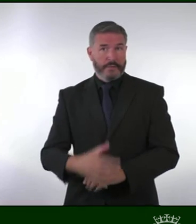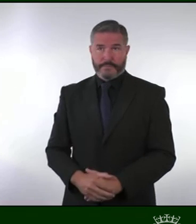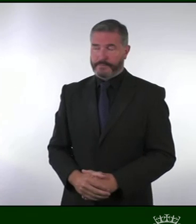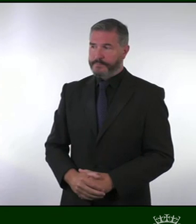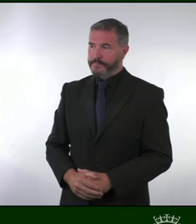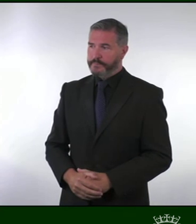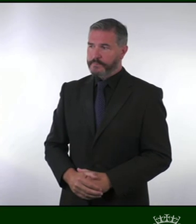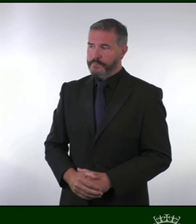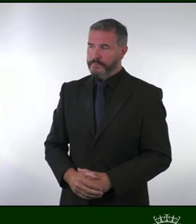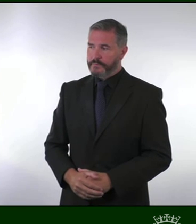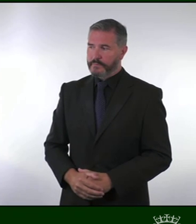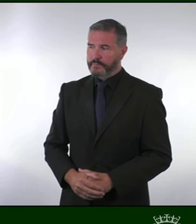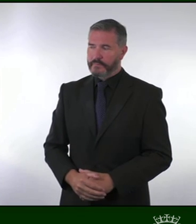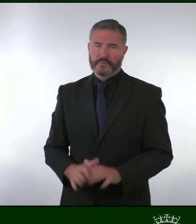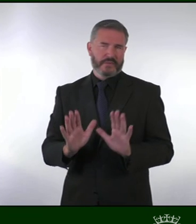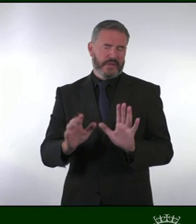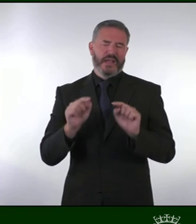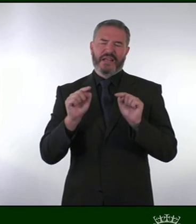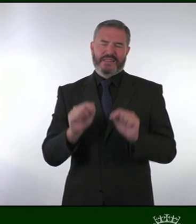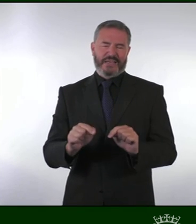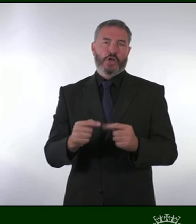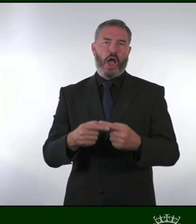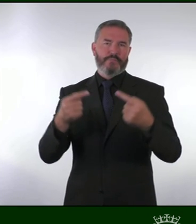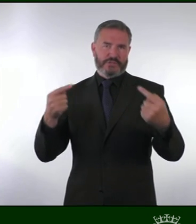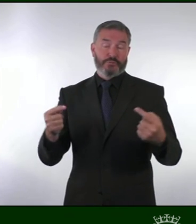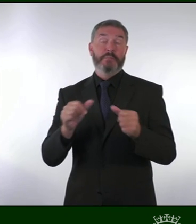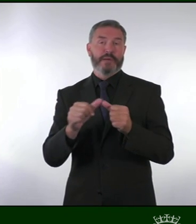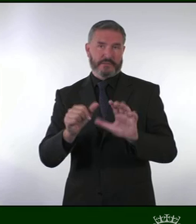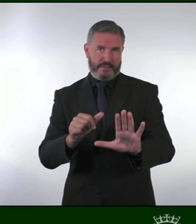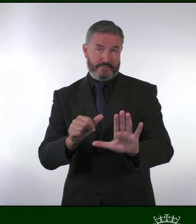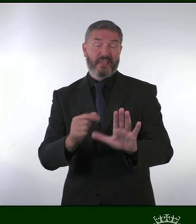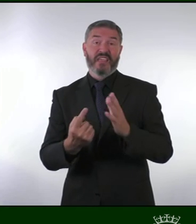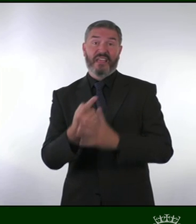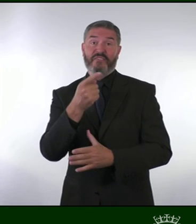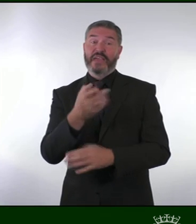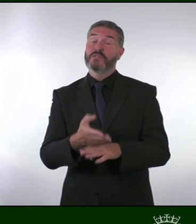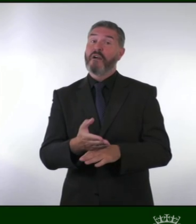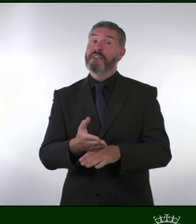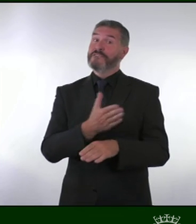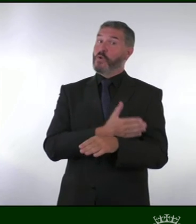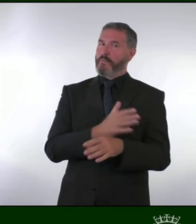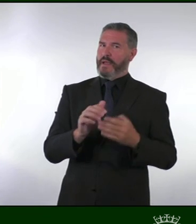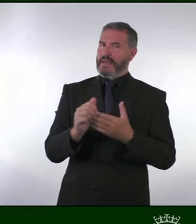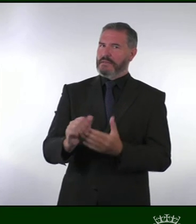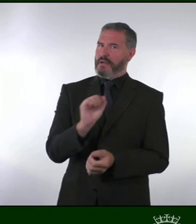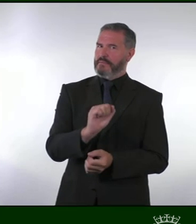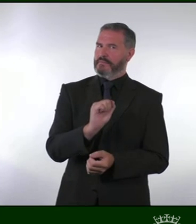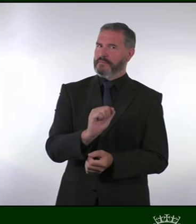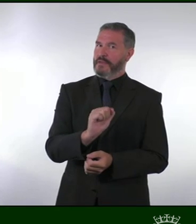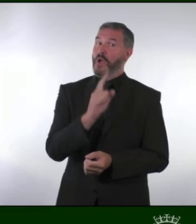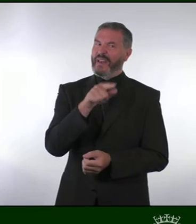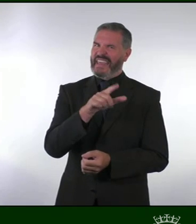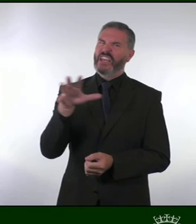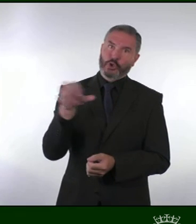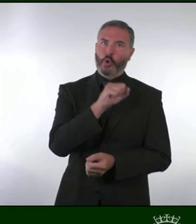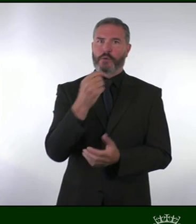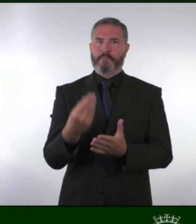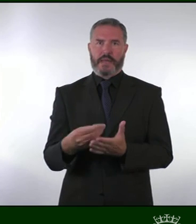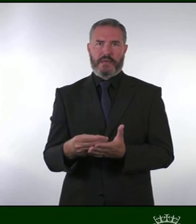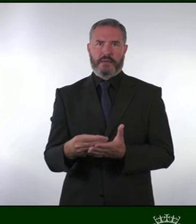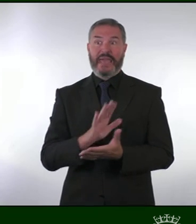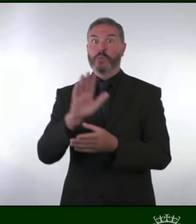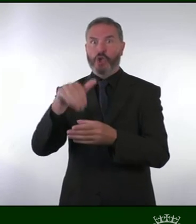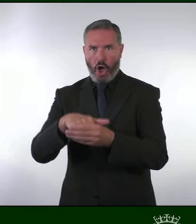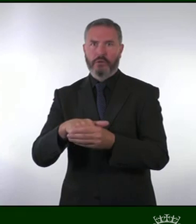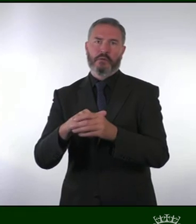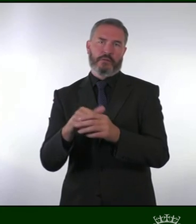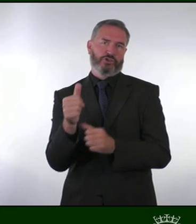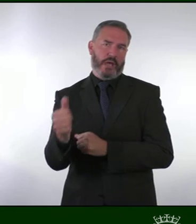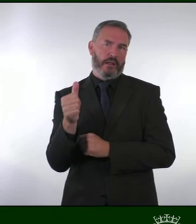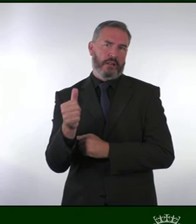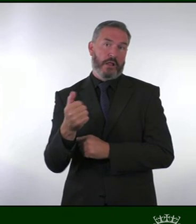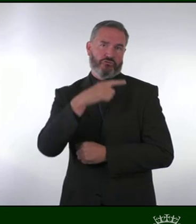I think this would come more credibly from the Leader of the Opposition had he called out the former Leader of the Opposition when he took money for appearing on Russia Today.